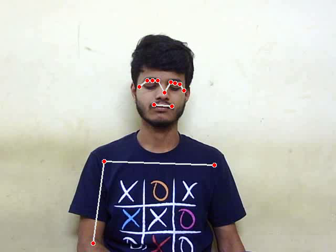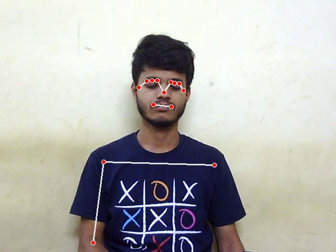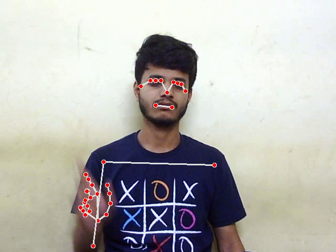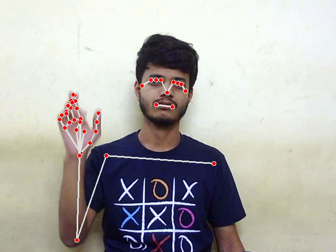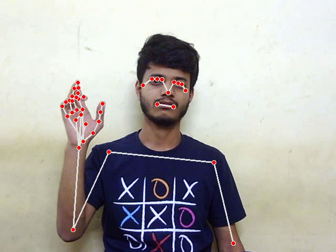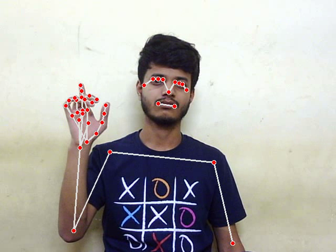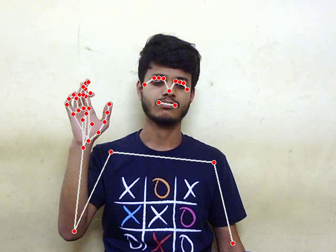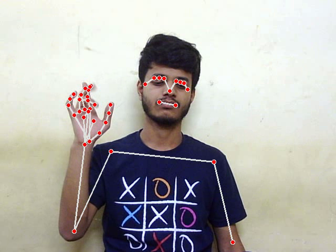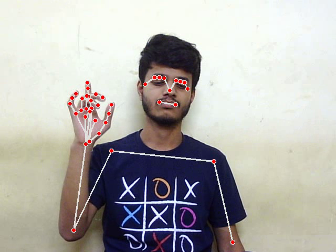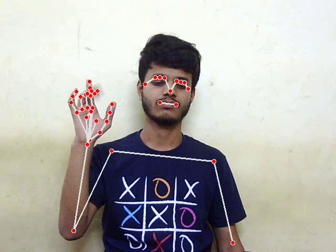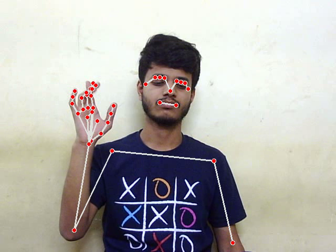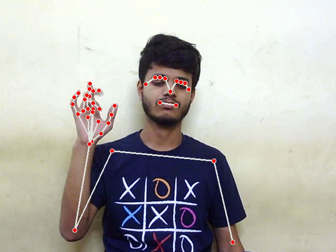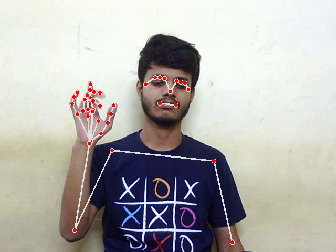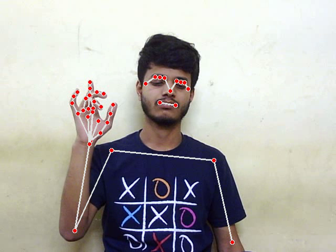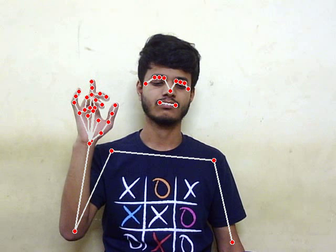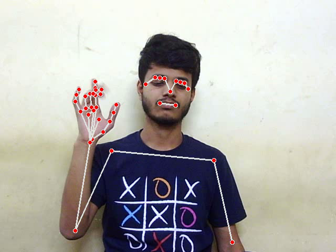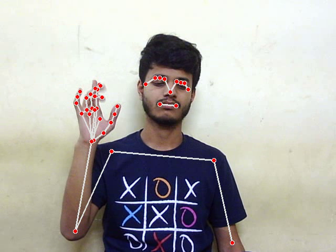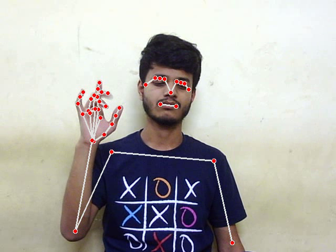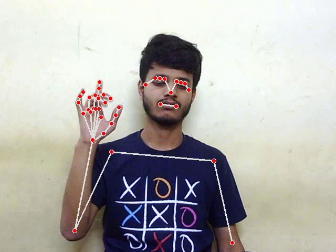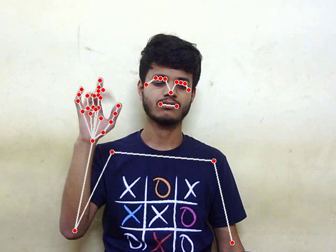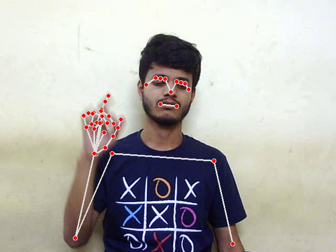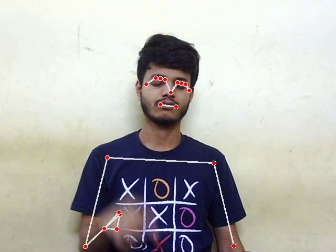why